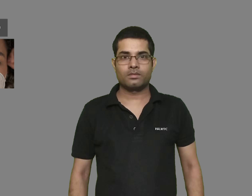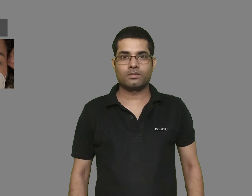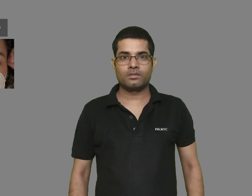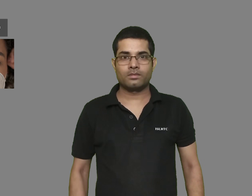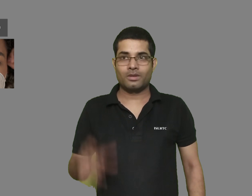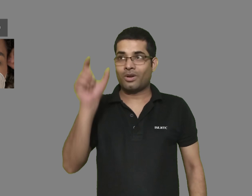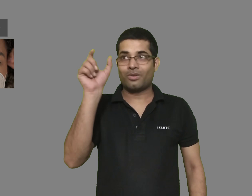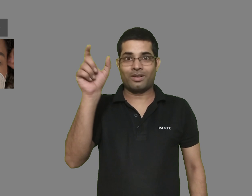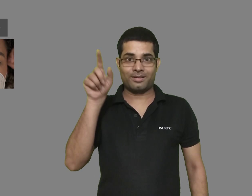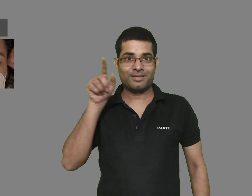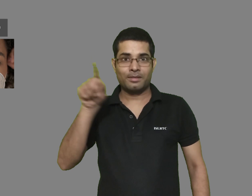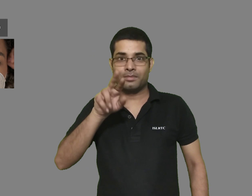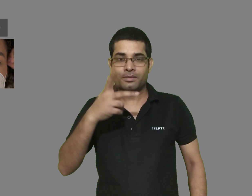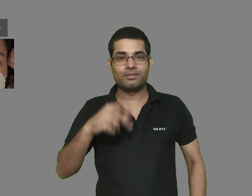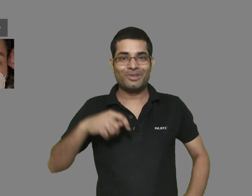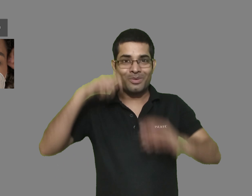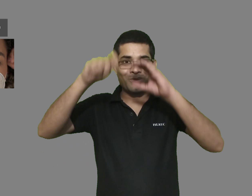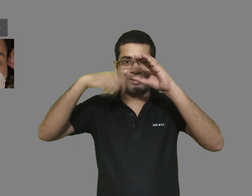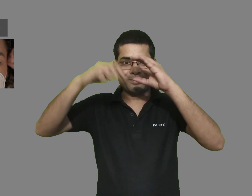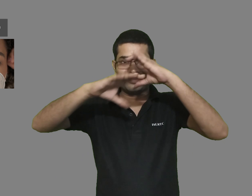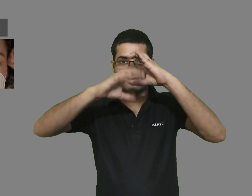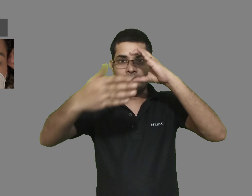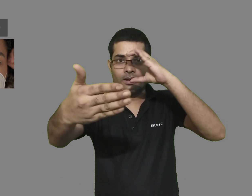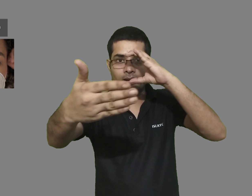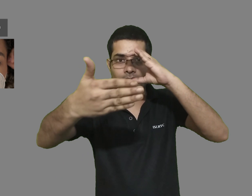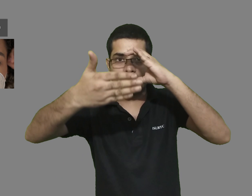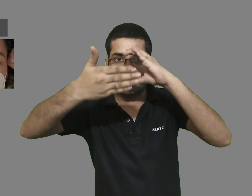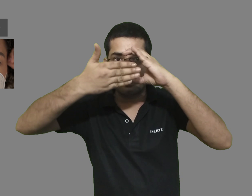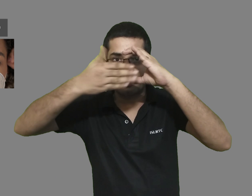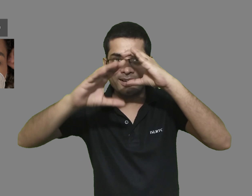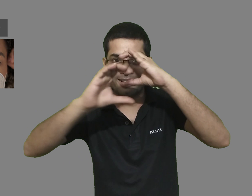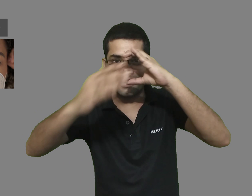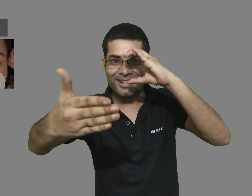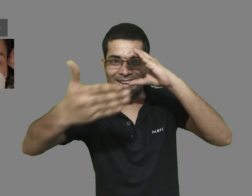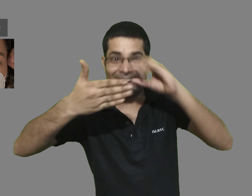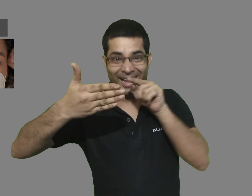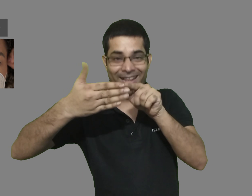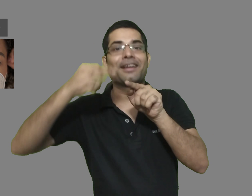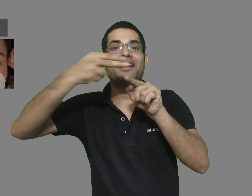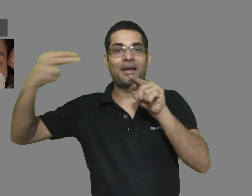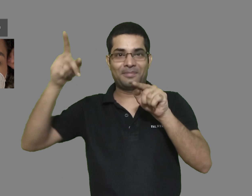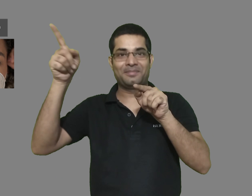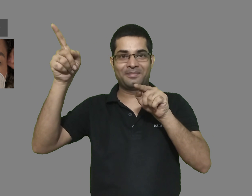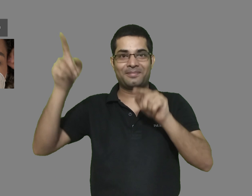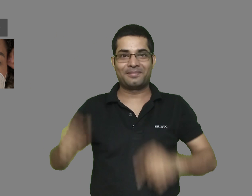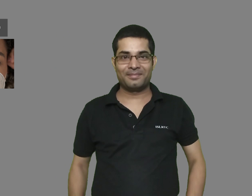Close up